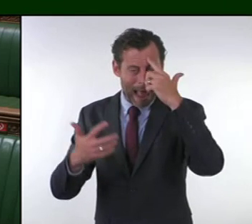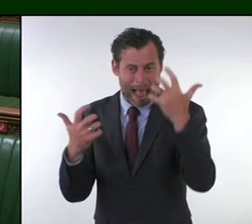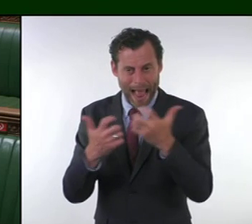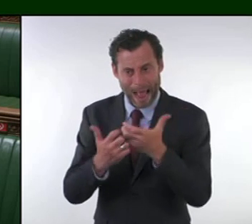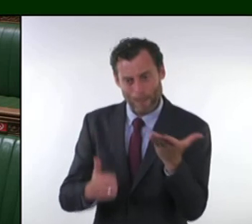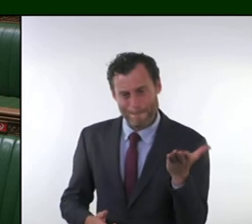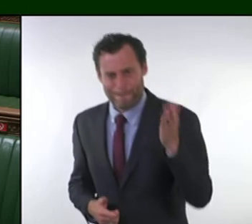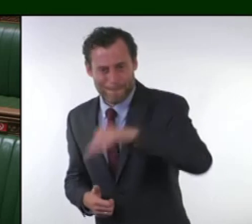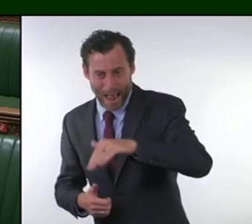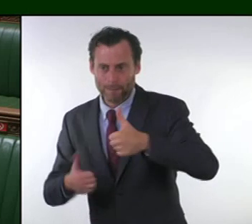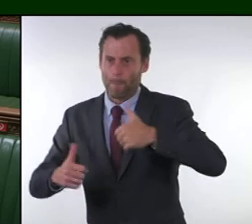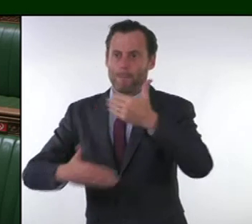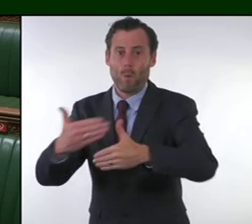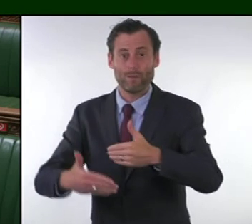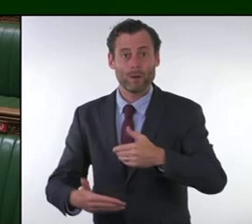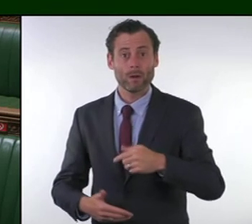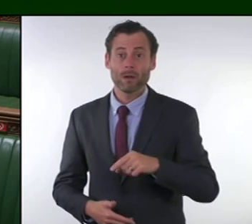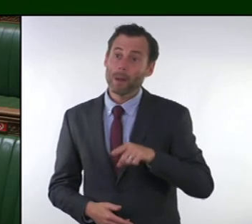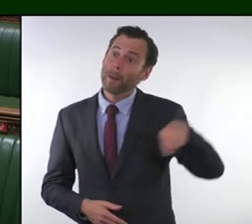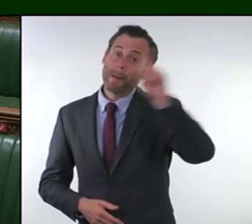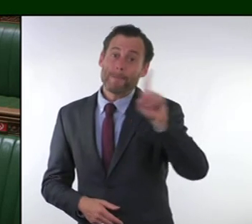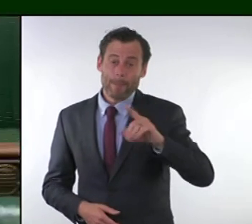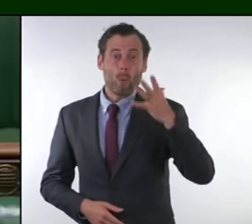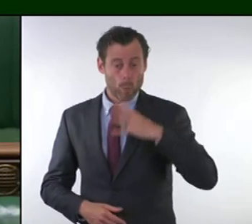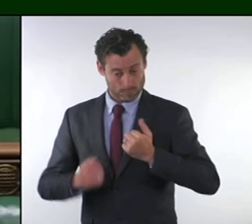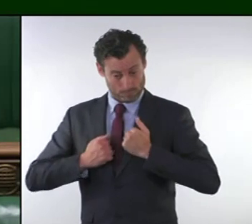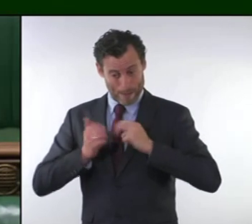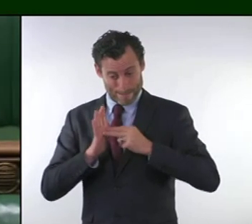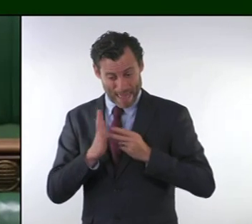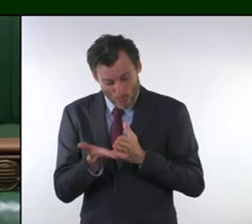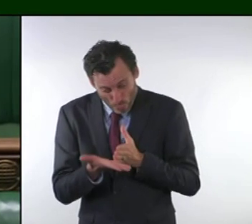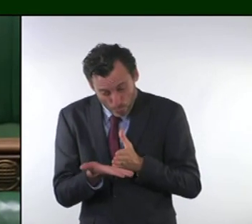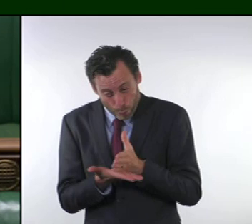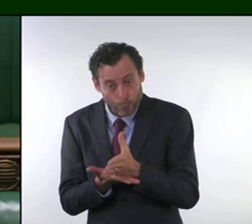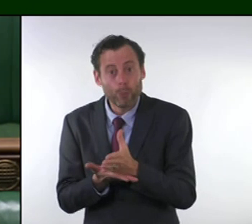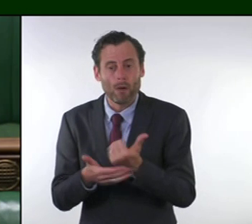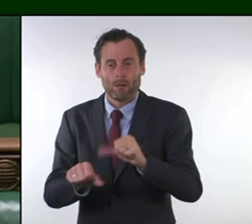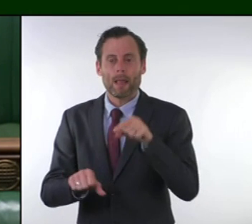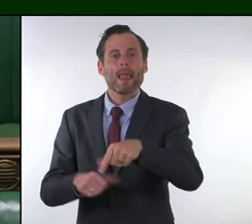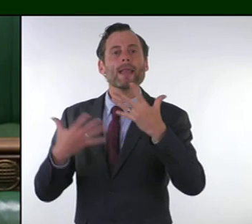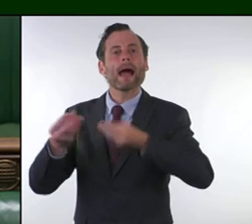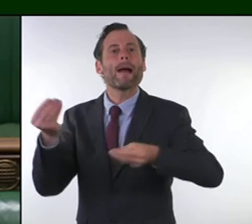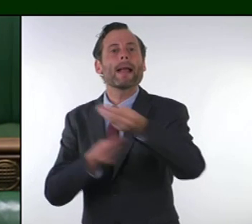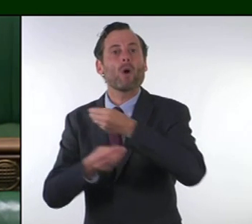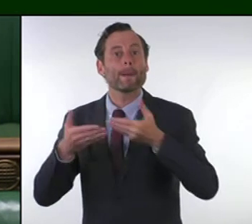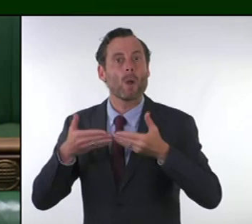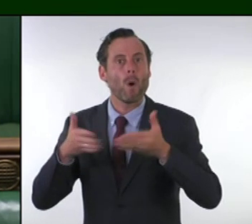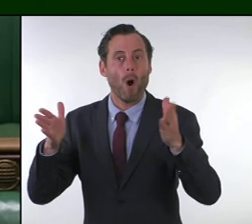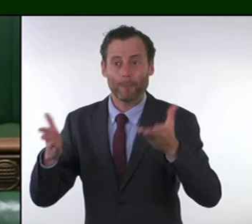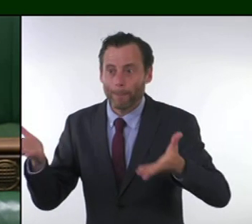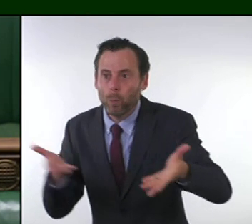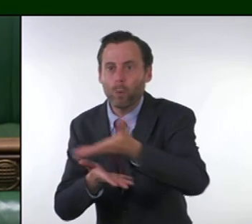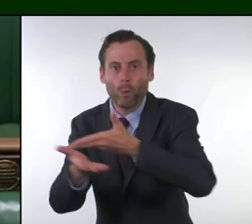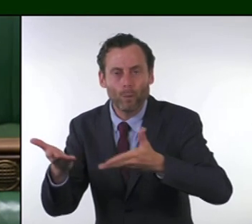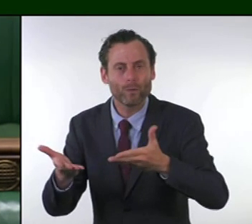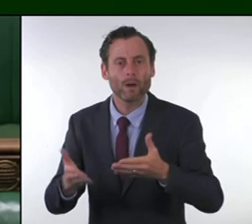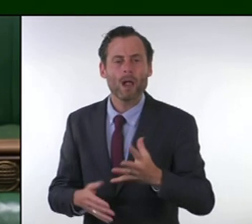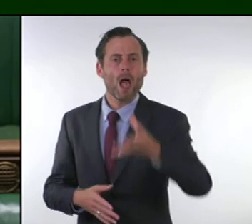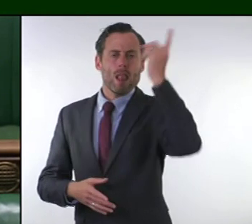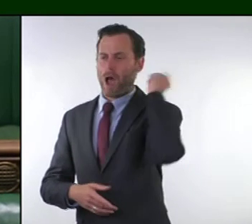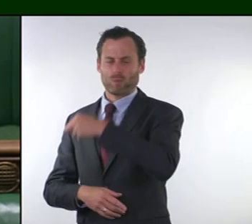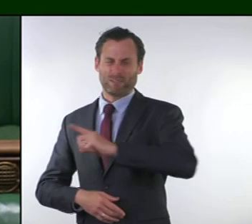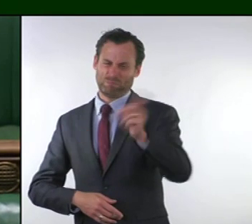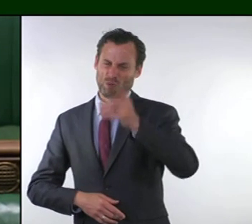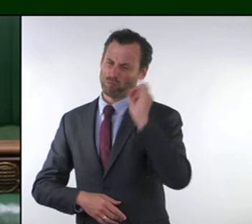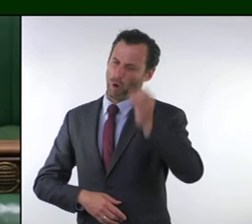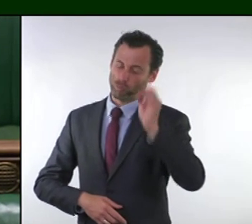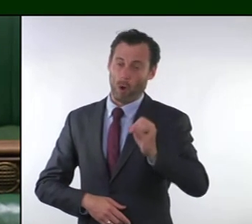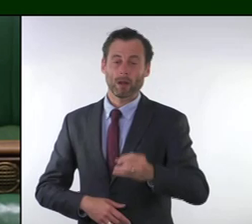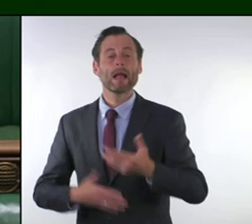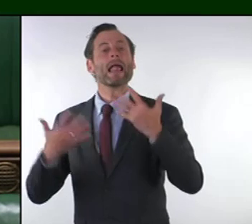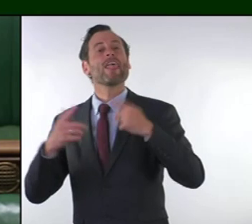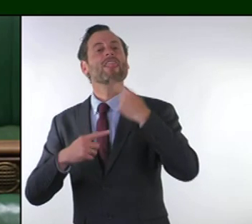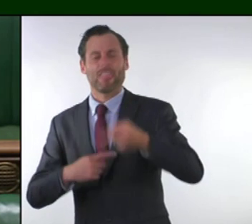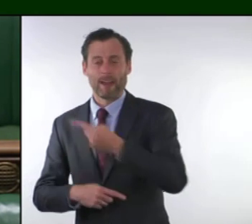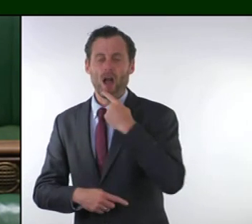That is what this country wants to see. We have stuck to our plan to open up our economy gradually and cautiously; one week he is in favour of it, the next week he is against it.